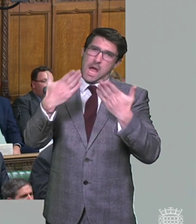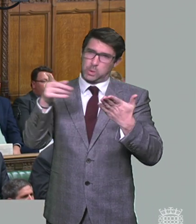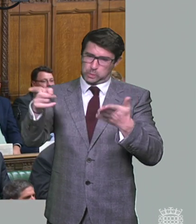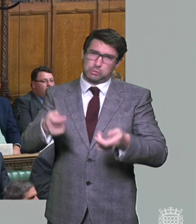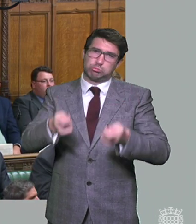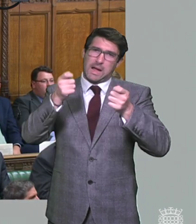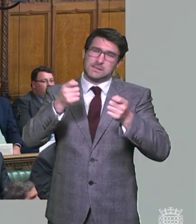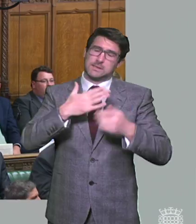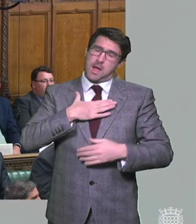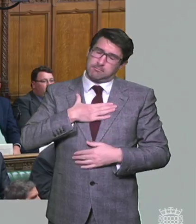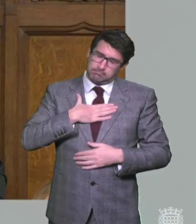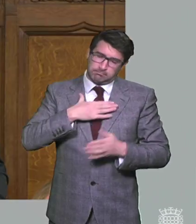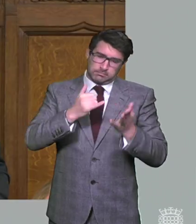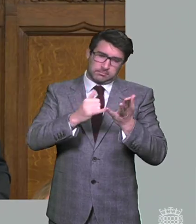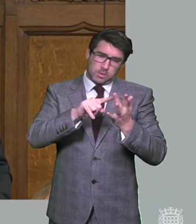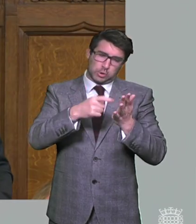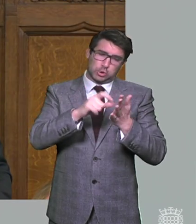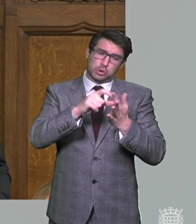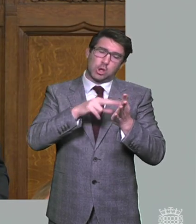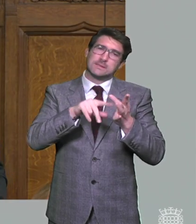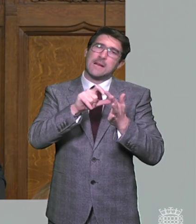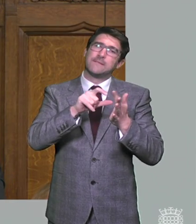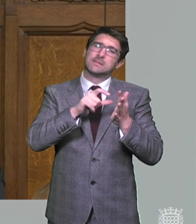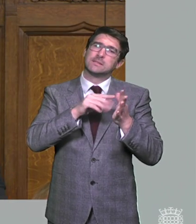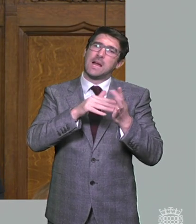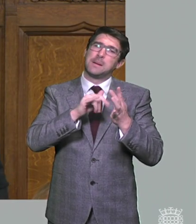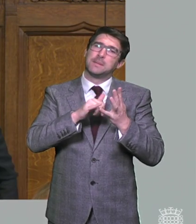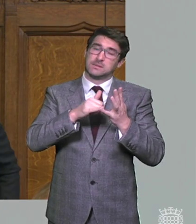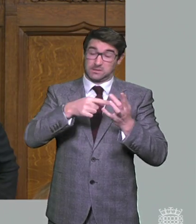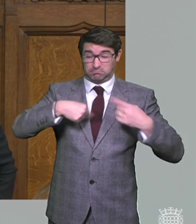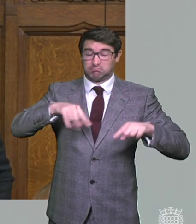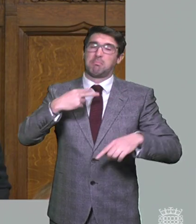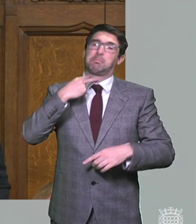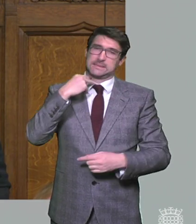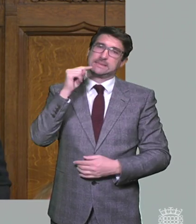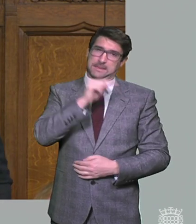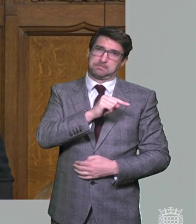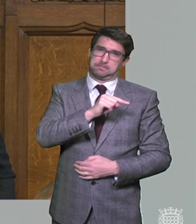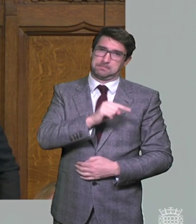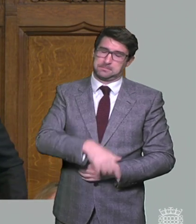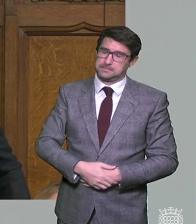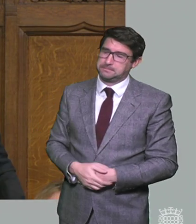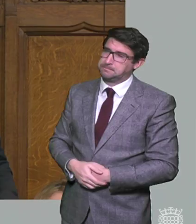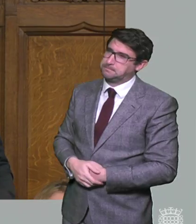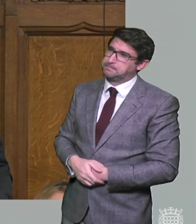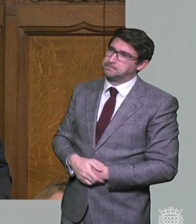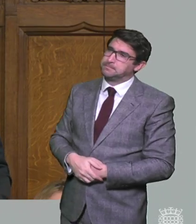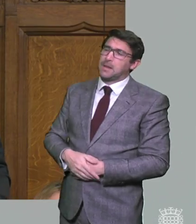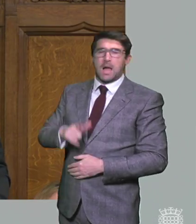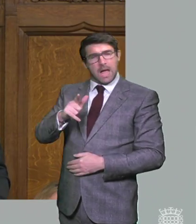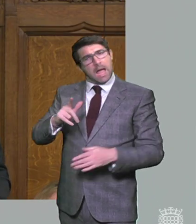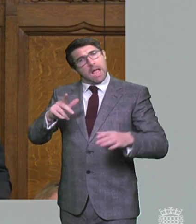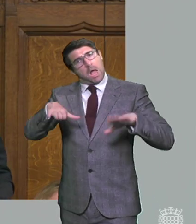Small and medium-sized enterprises are the lifeblood of our economy and I warmly welcome the expansion of the small business threshold.